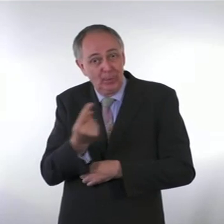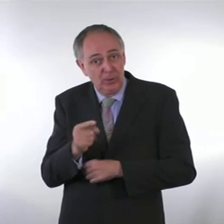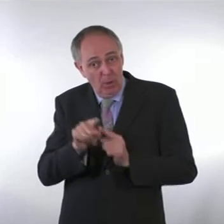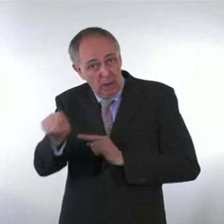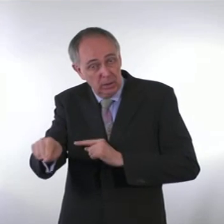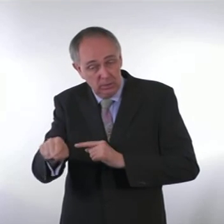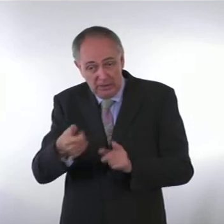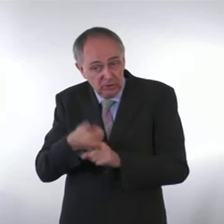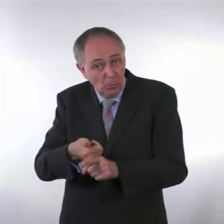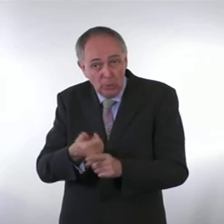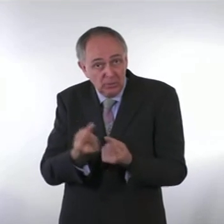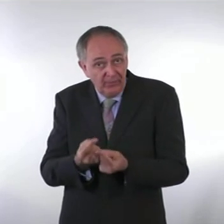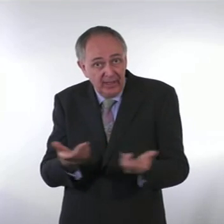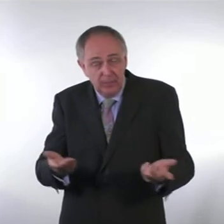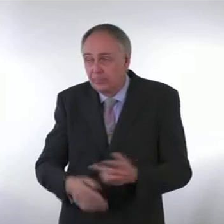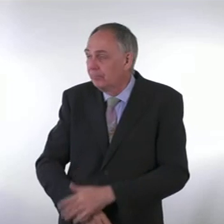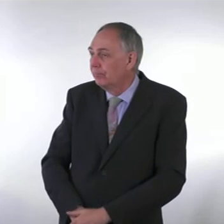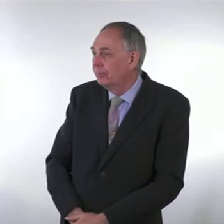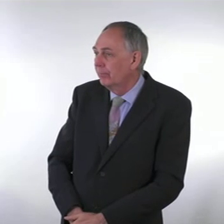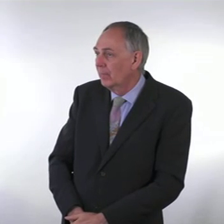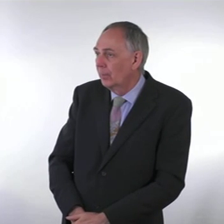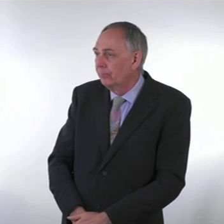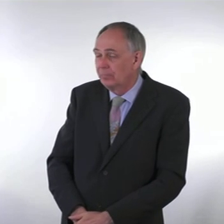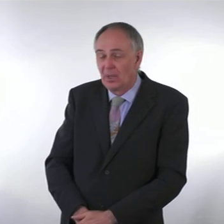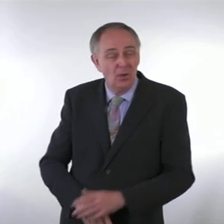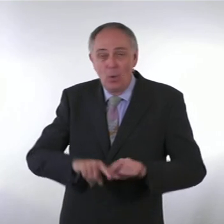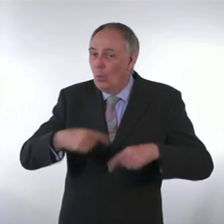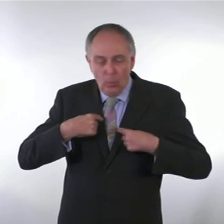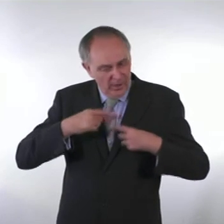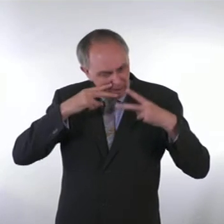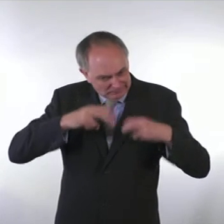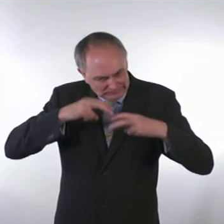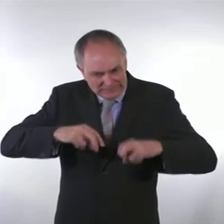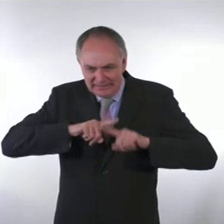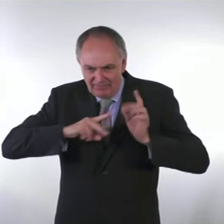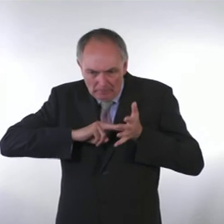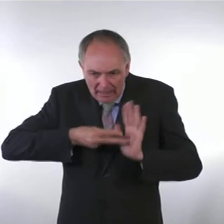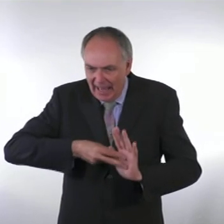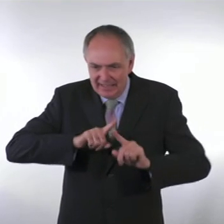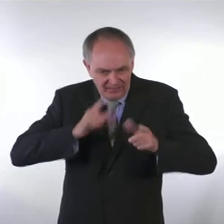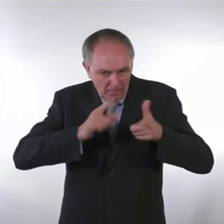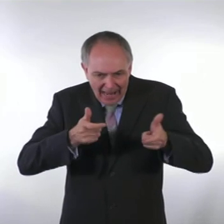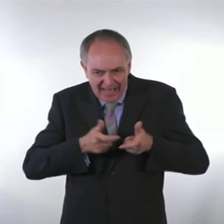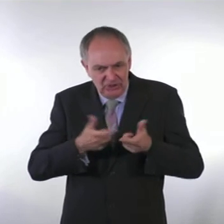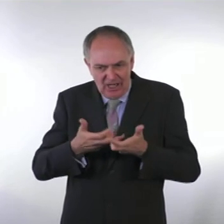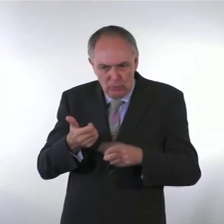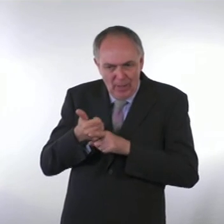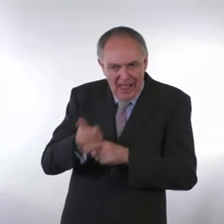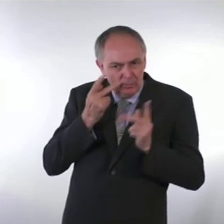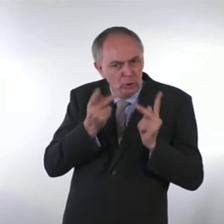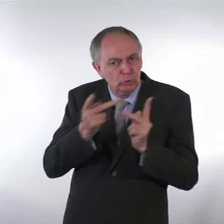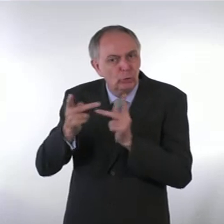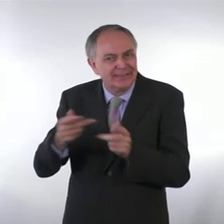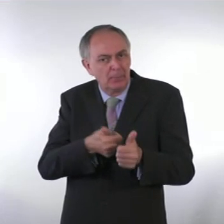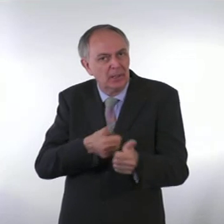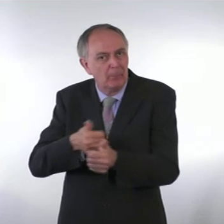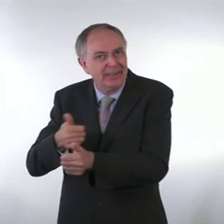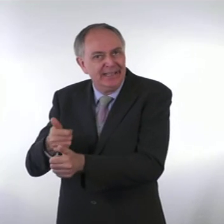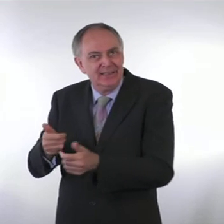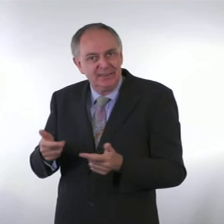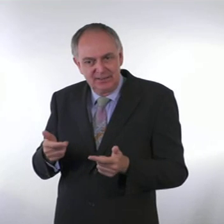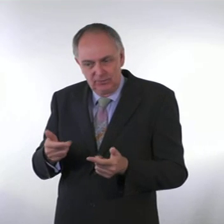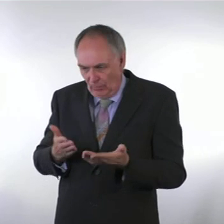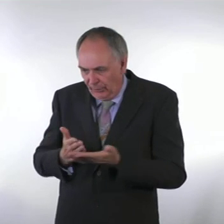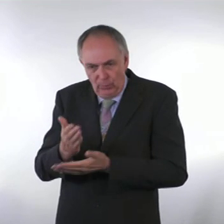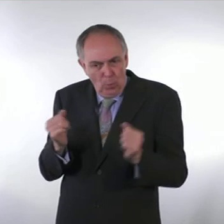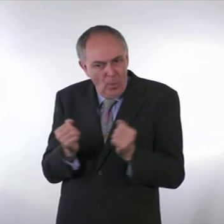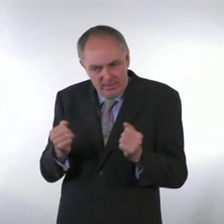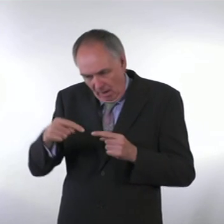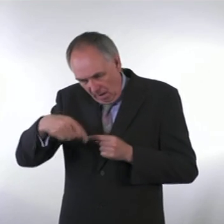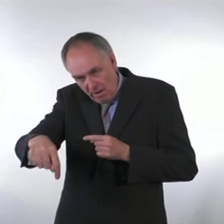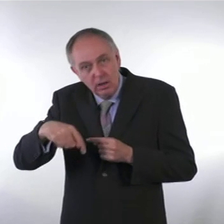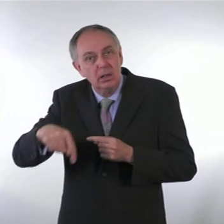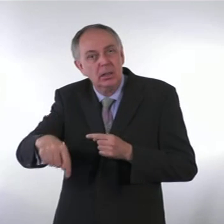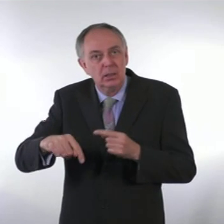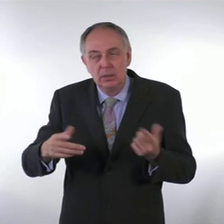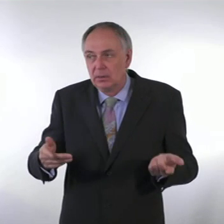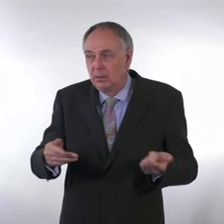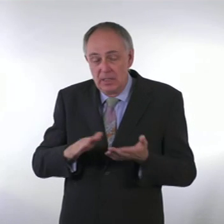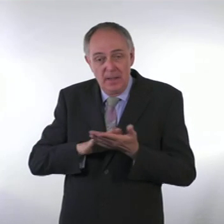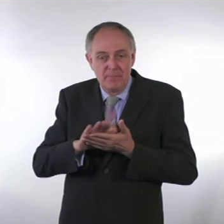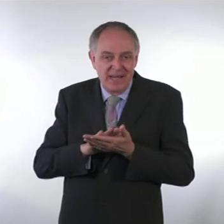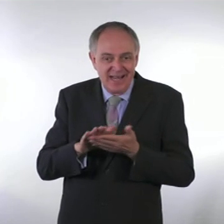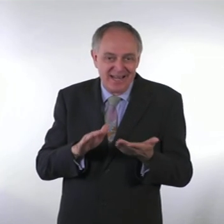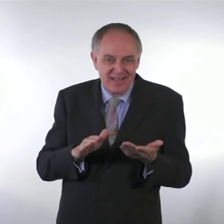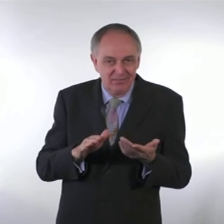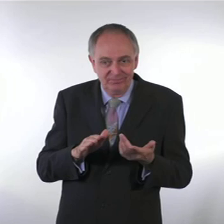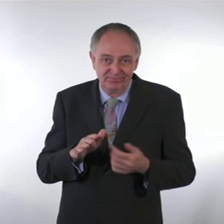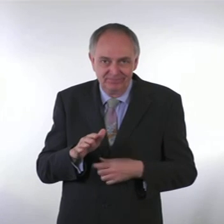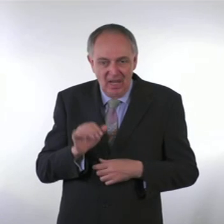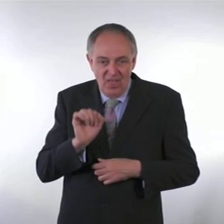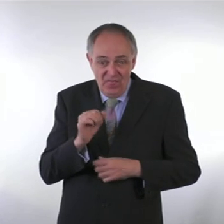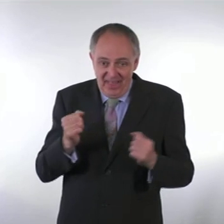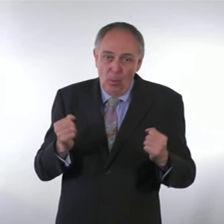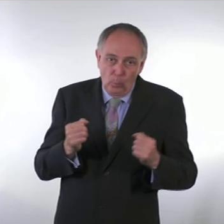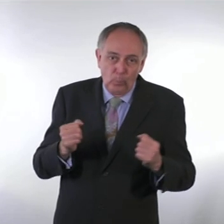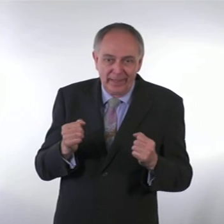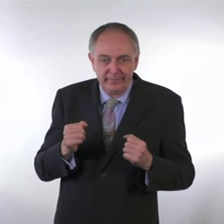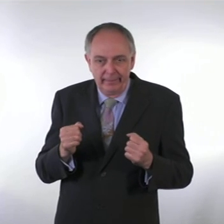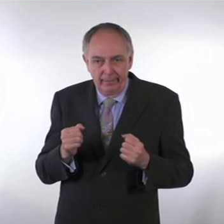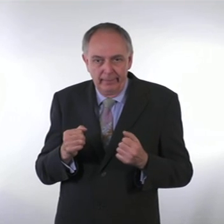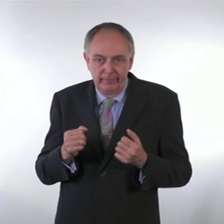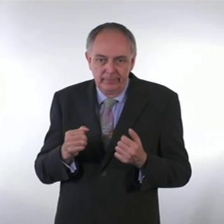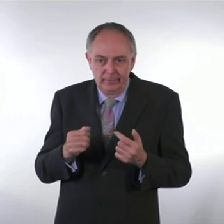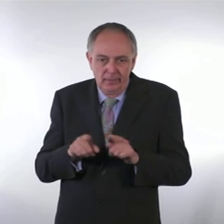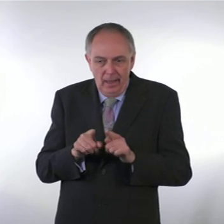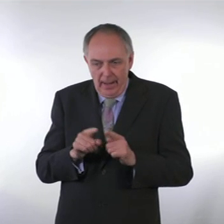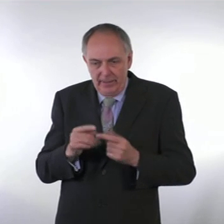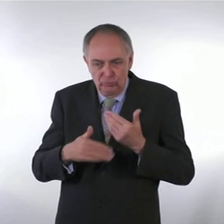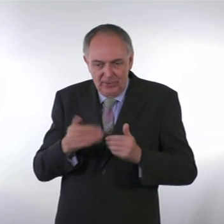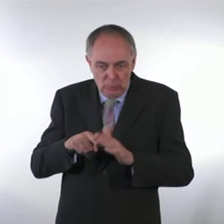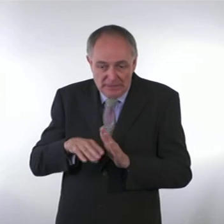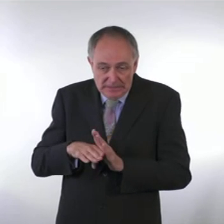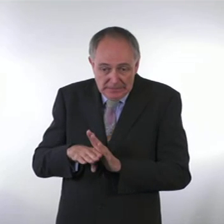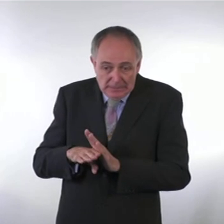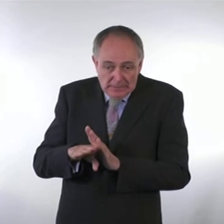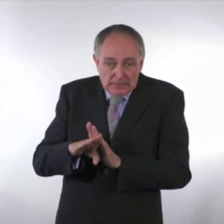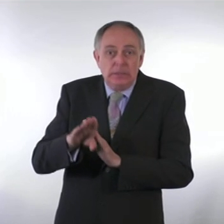I am grateful to the honourable Gentleman. We are certainly looking at all sorts of packages—creative ideas—to help the tourism industry over the winter period so that its winter, as it were, can continue to be a kind of summer once we can get things open again.